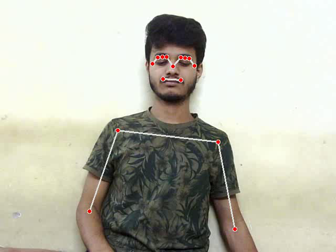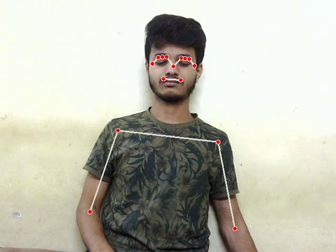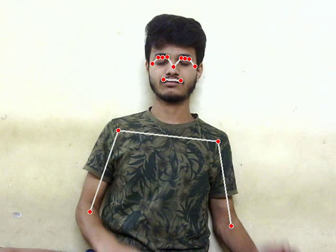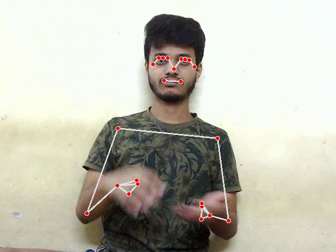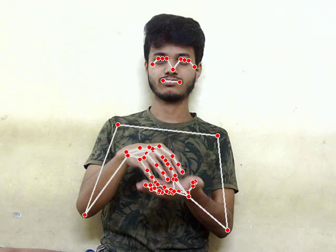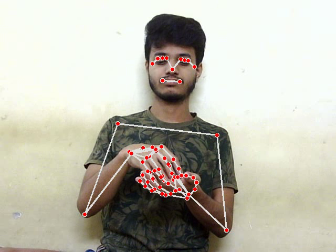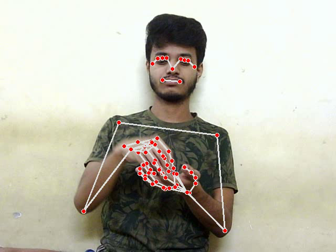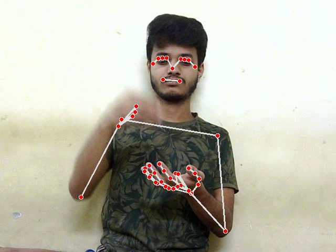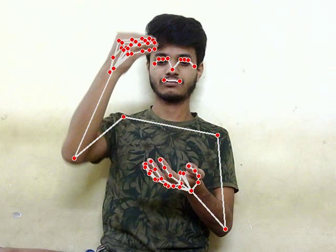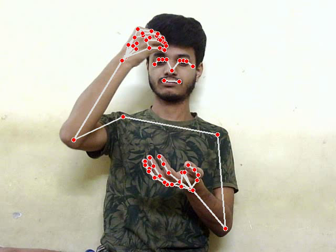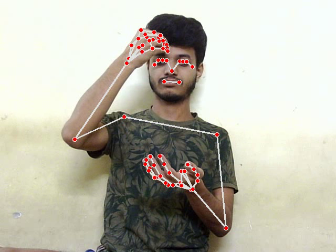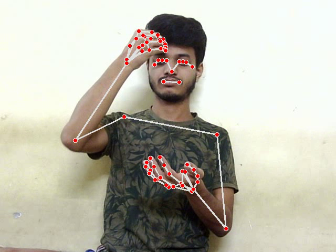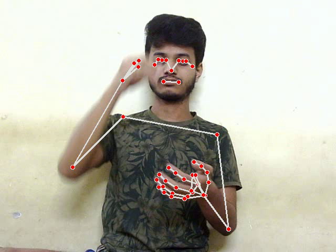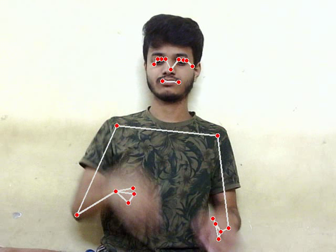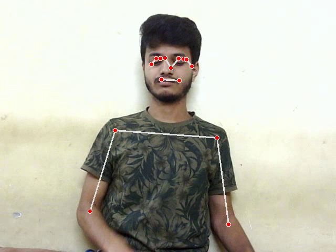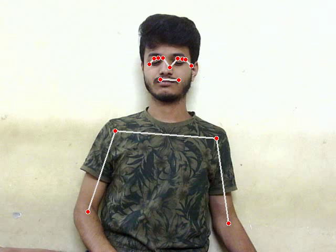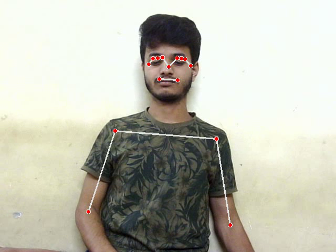learn